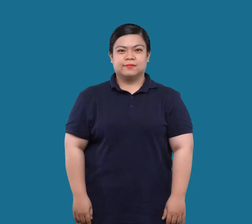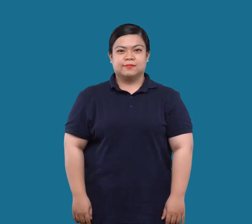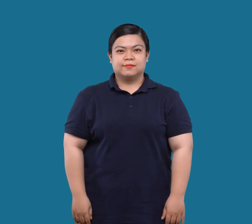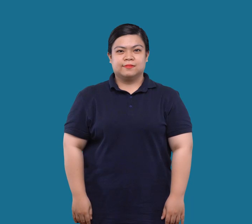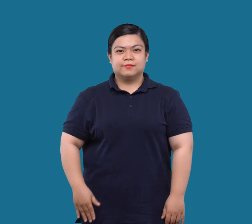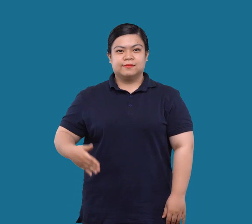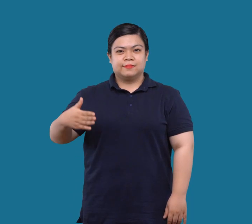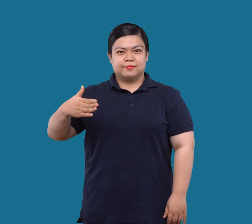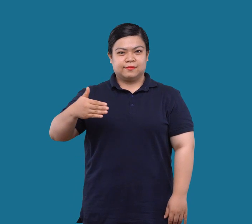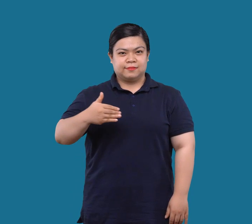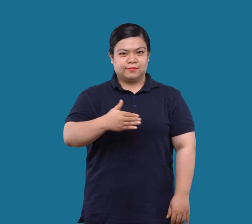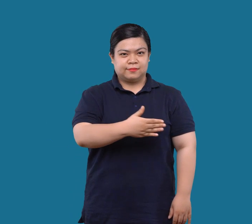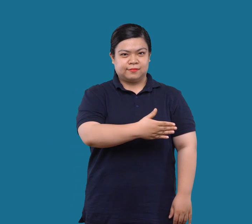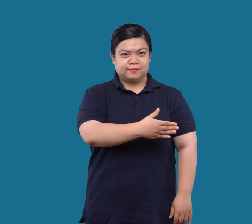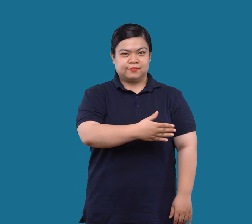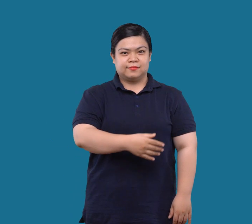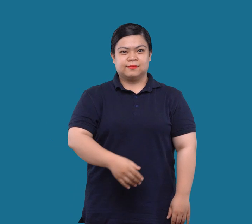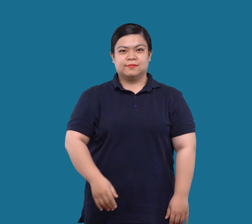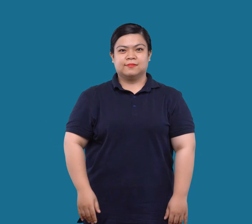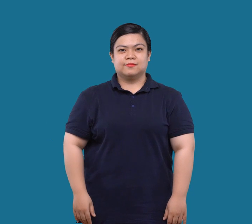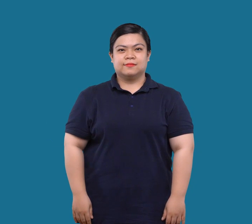con cá